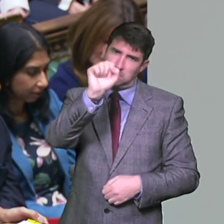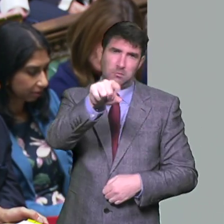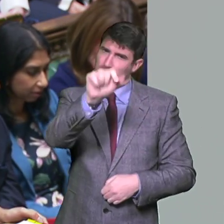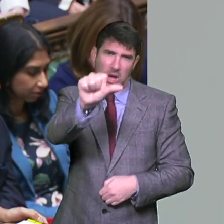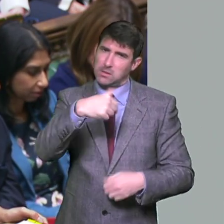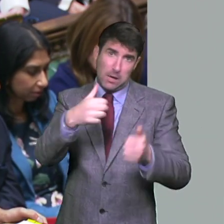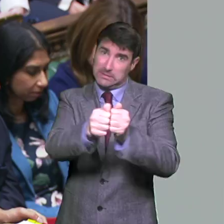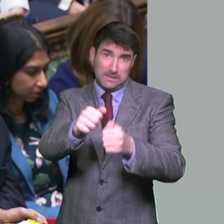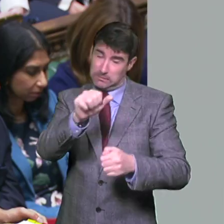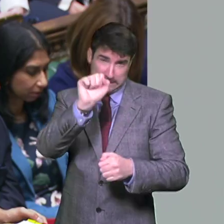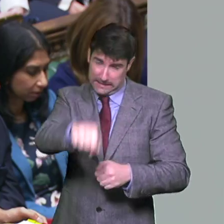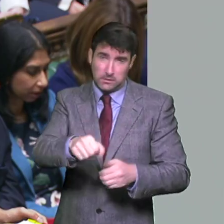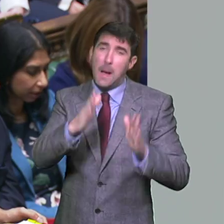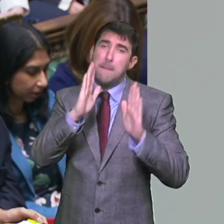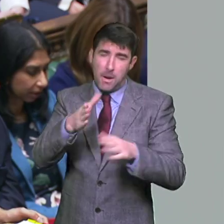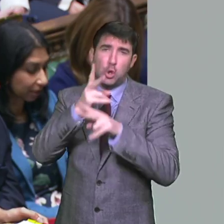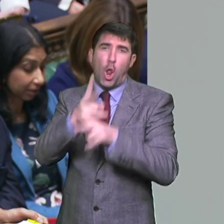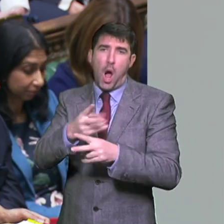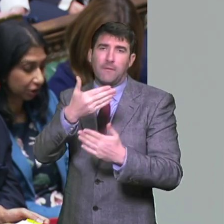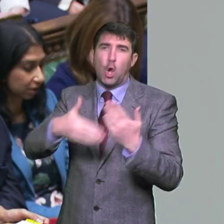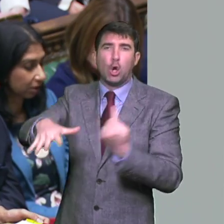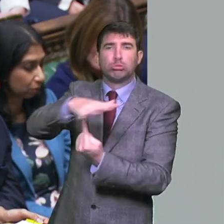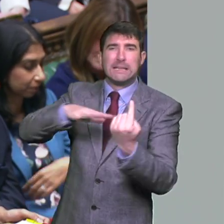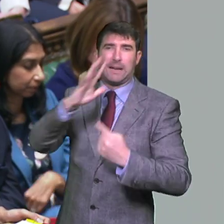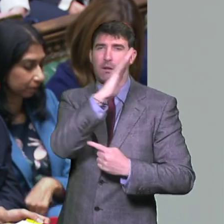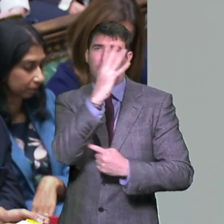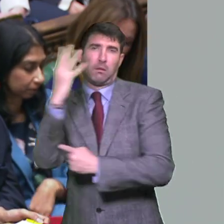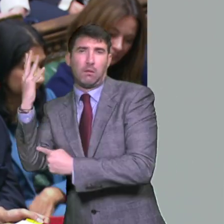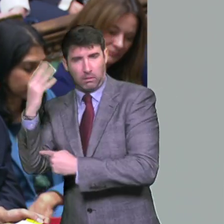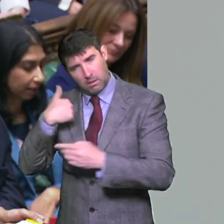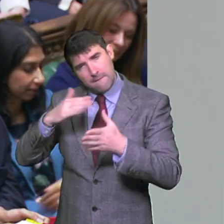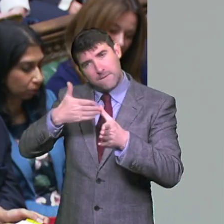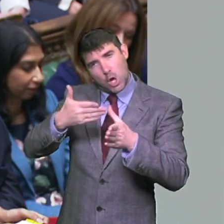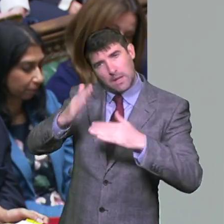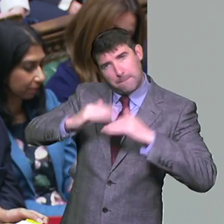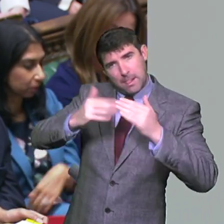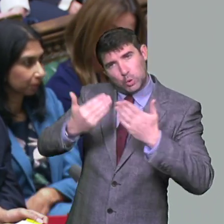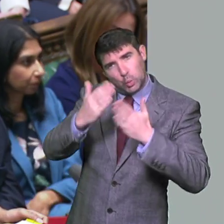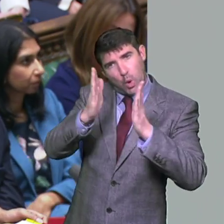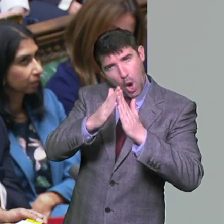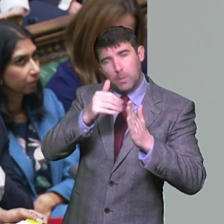She is absolutely right: we must protect our green belt and we are adopting a “brownfield first” strategy.